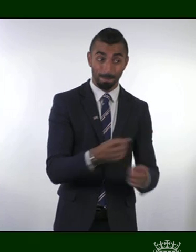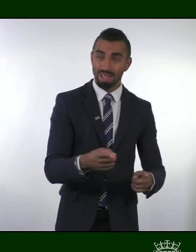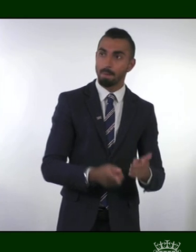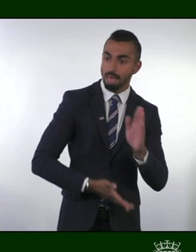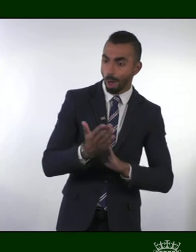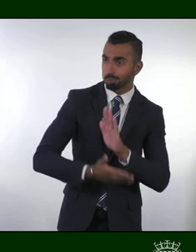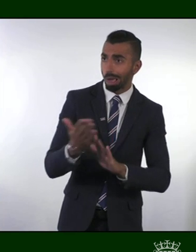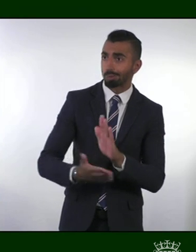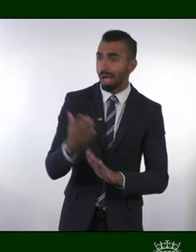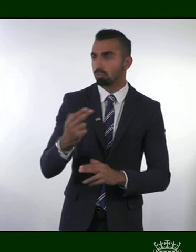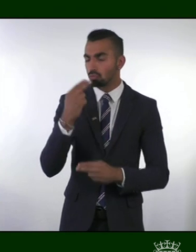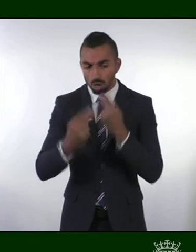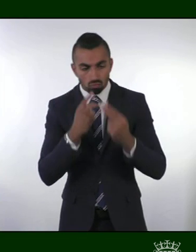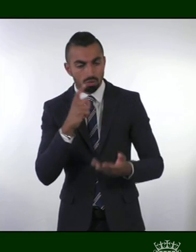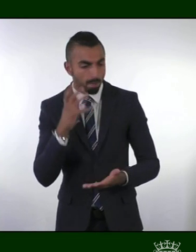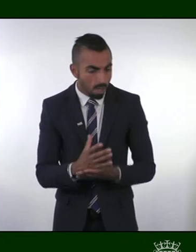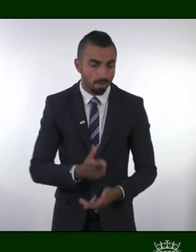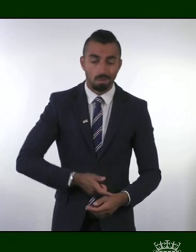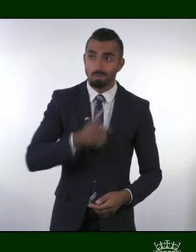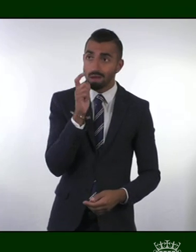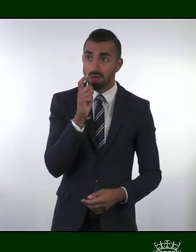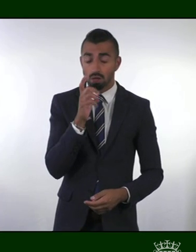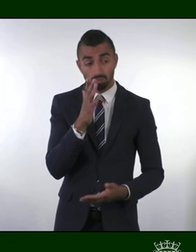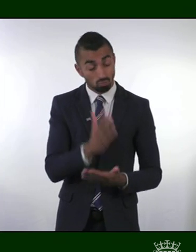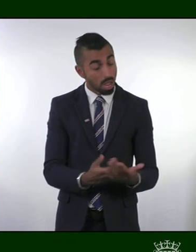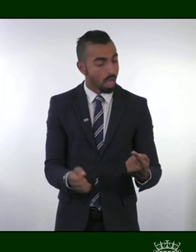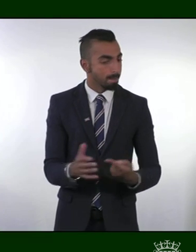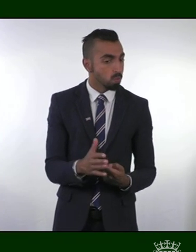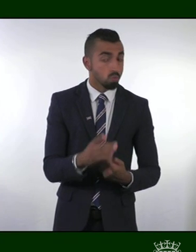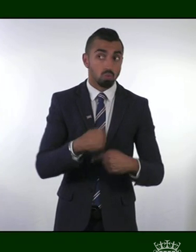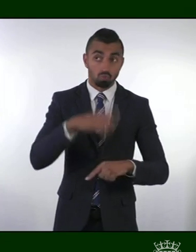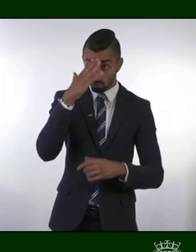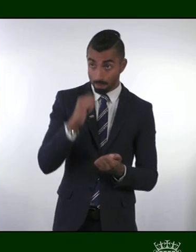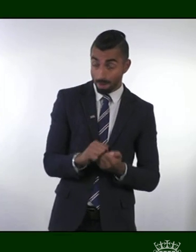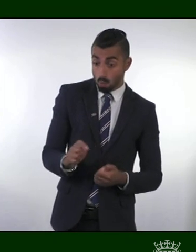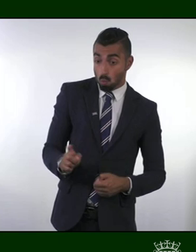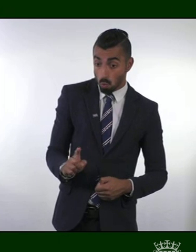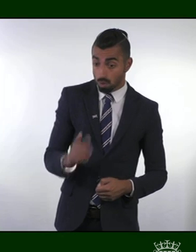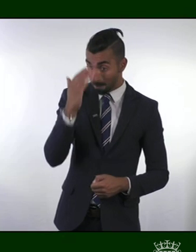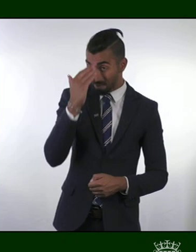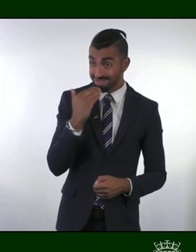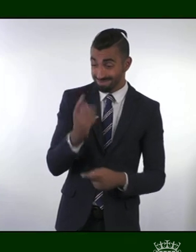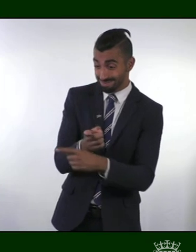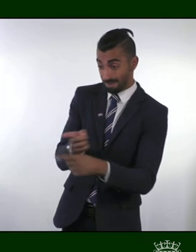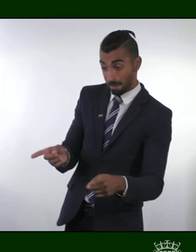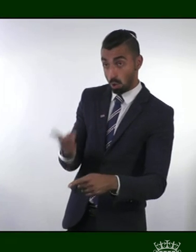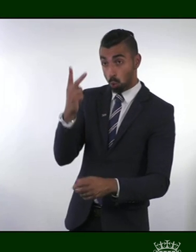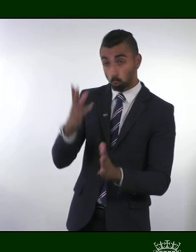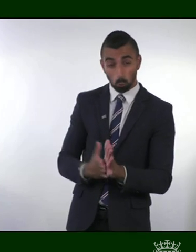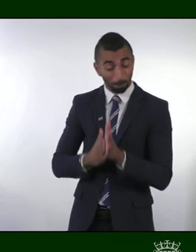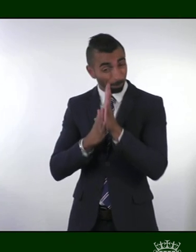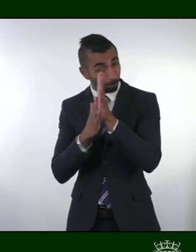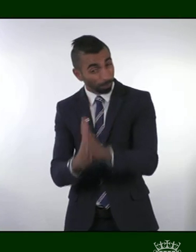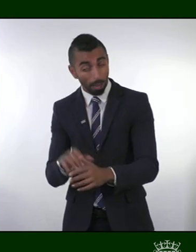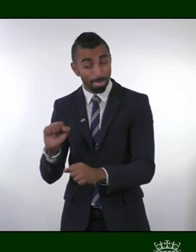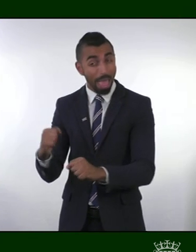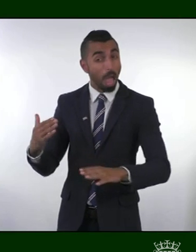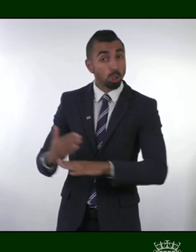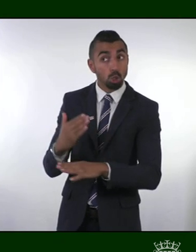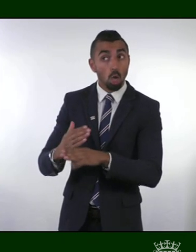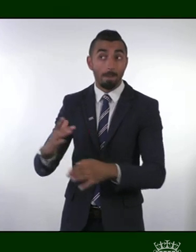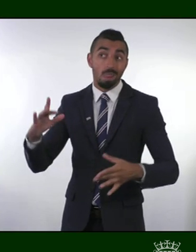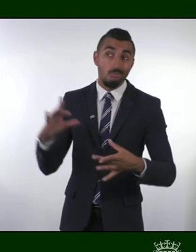It is critical to remember that the 2 million people who work in these industries are particularly vulnerable and are often in areas that are not necessarily as resilient as others.